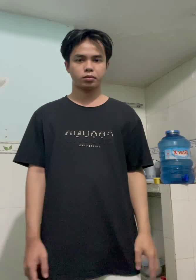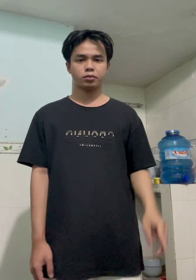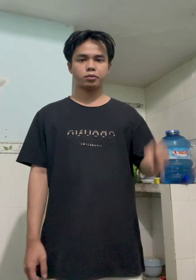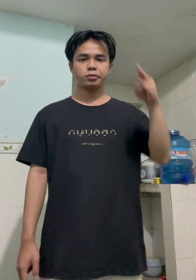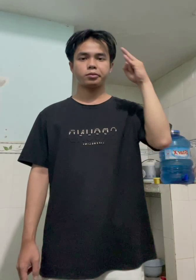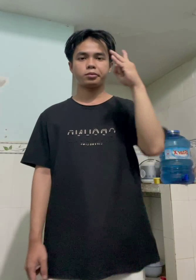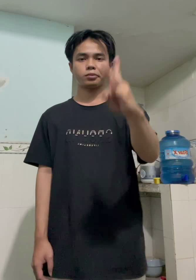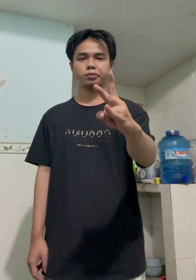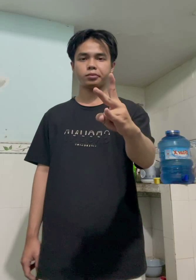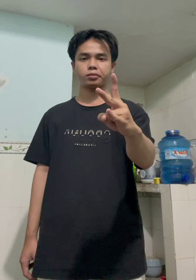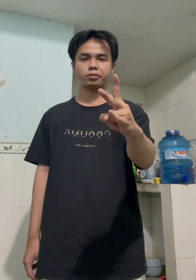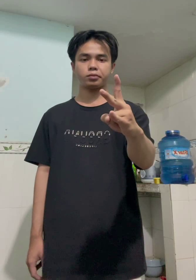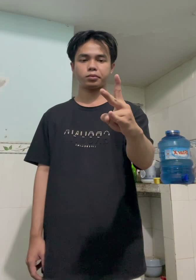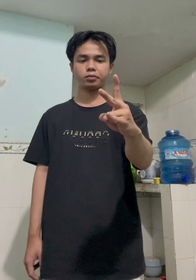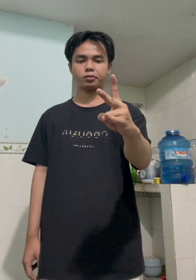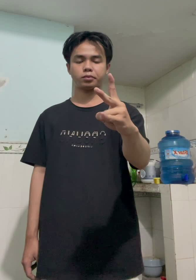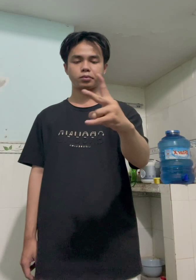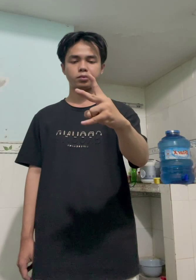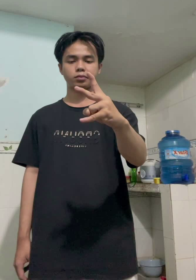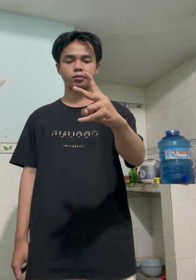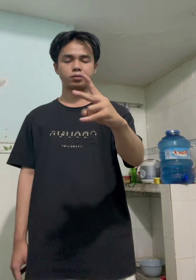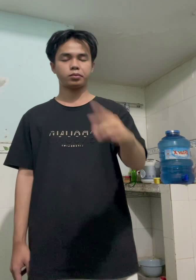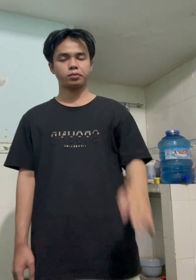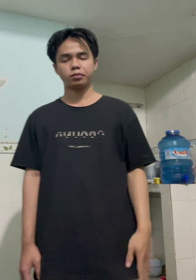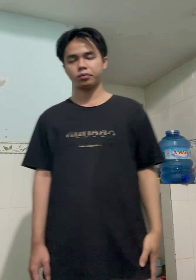h